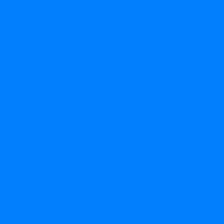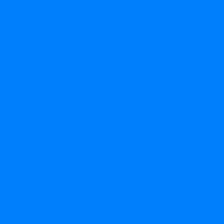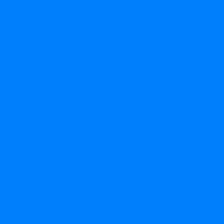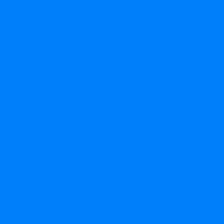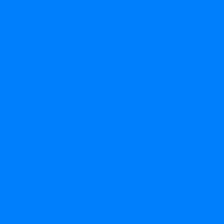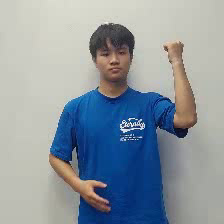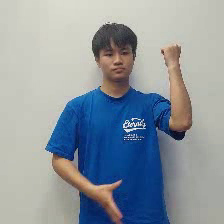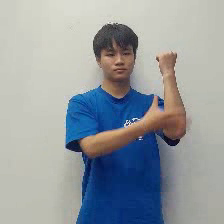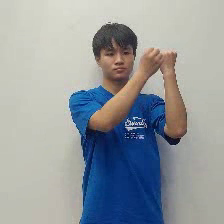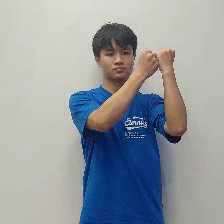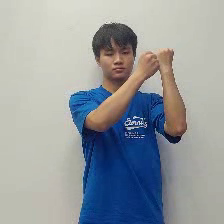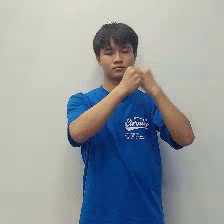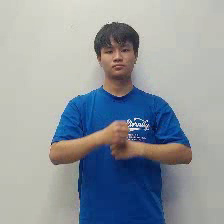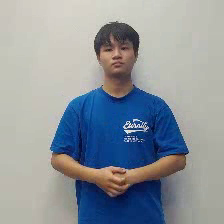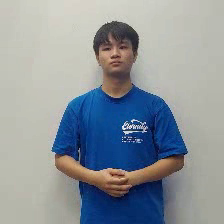Cứu